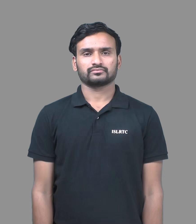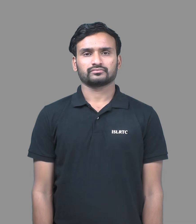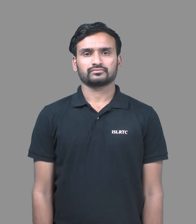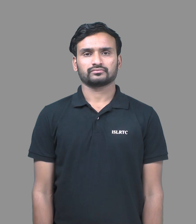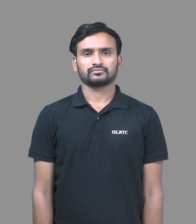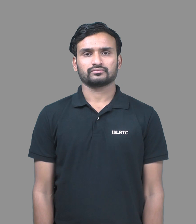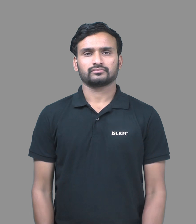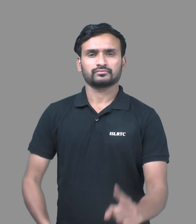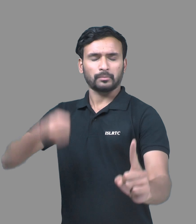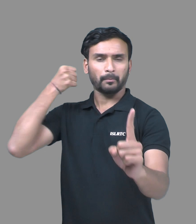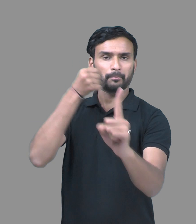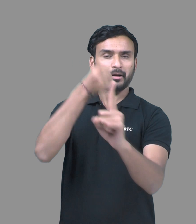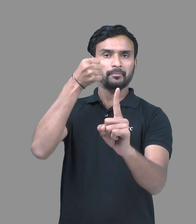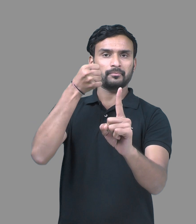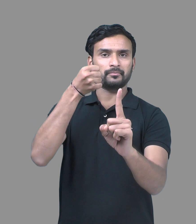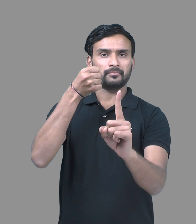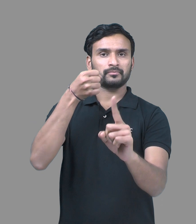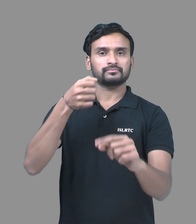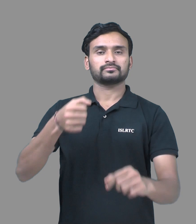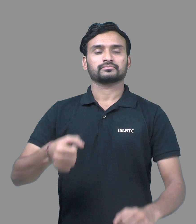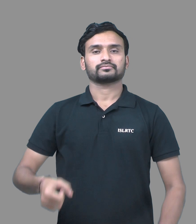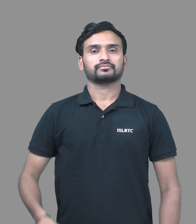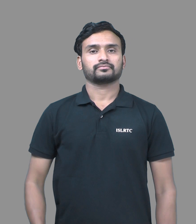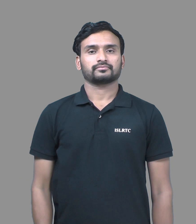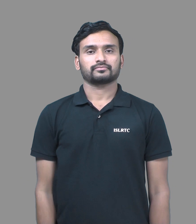Impact